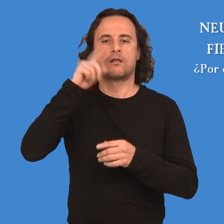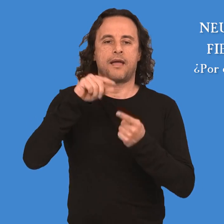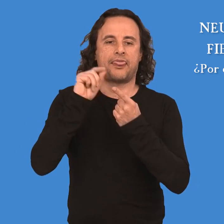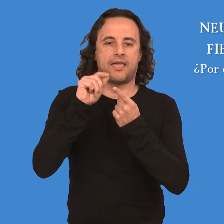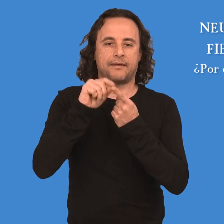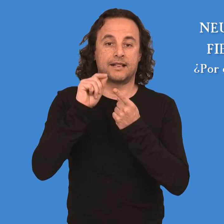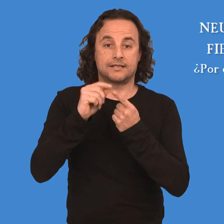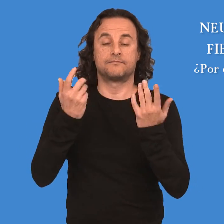diabetes